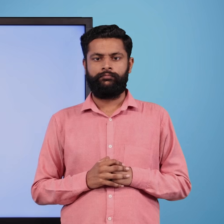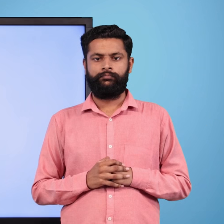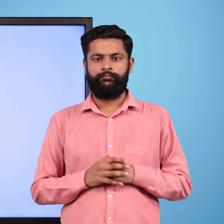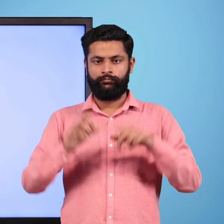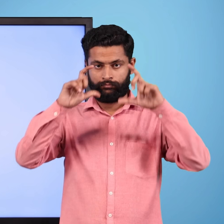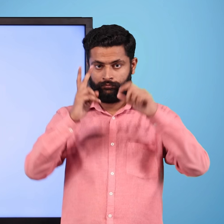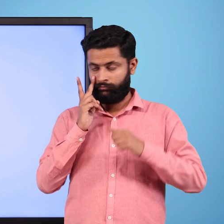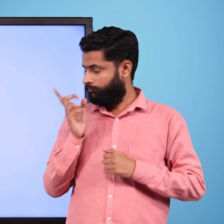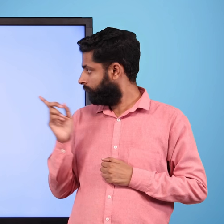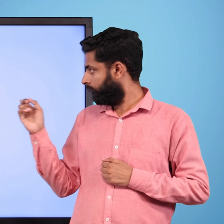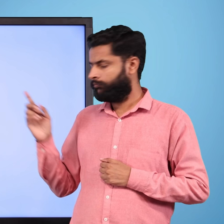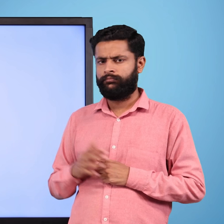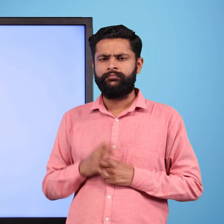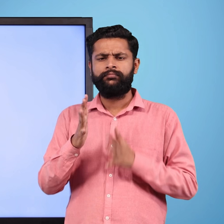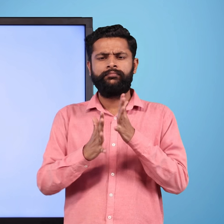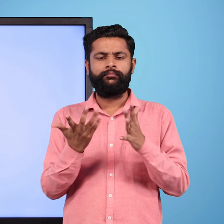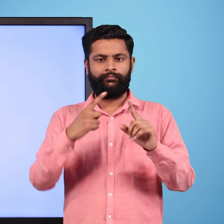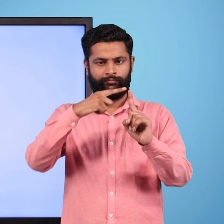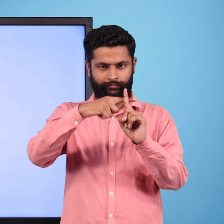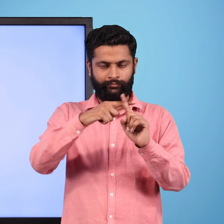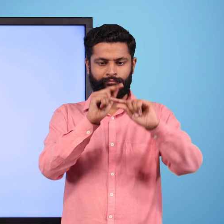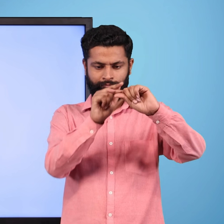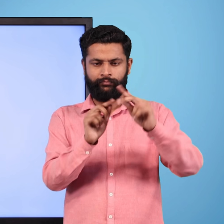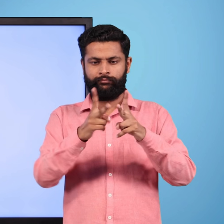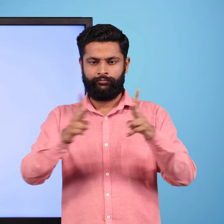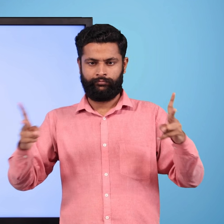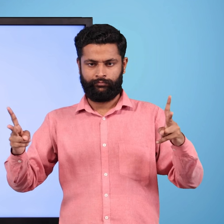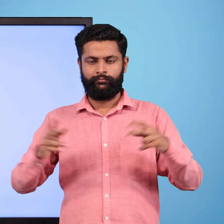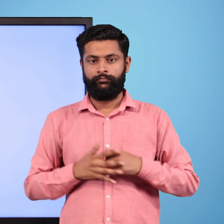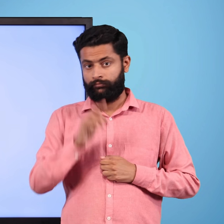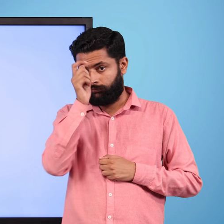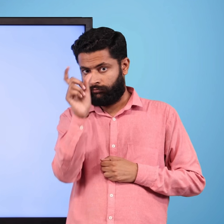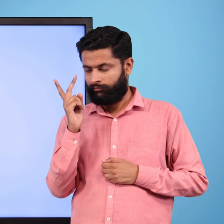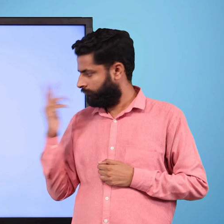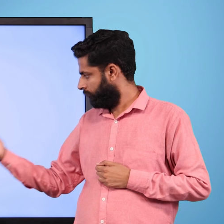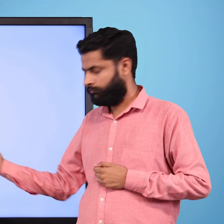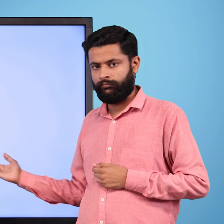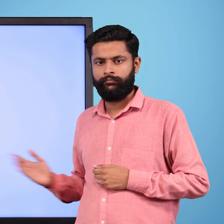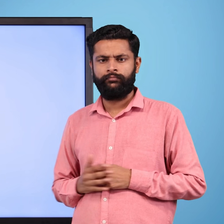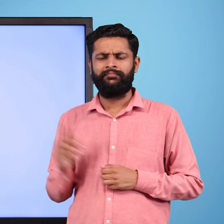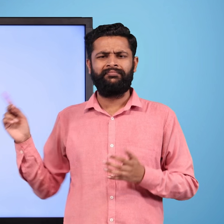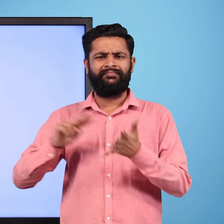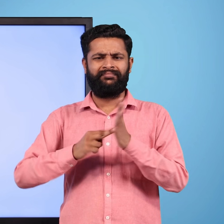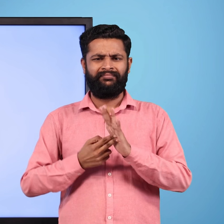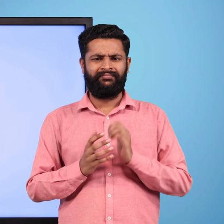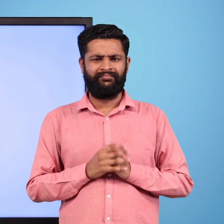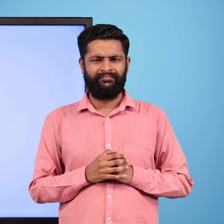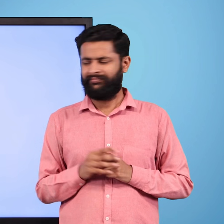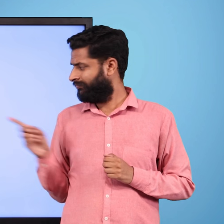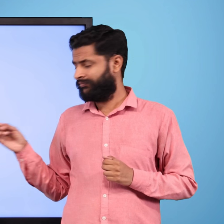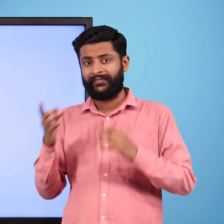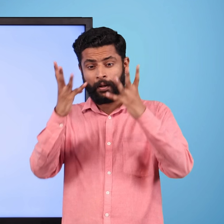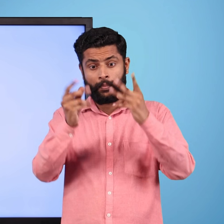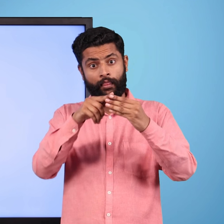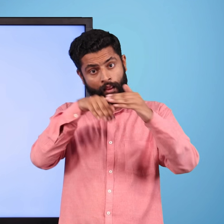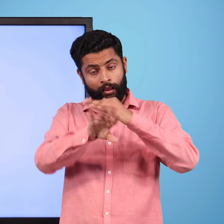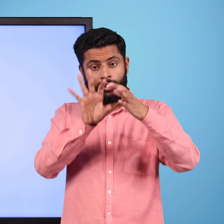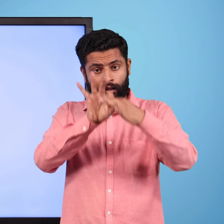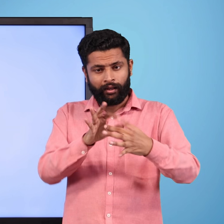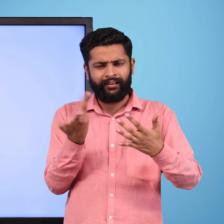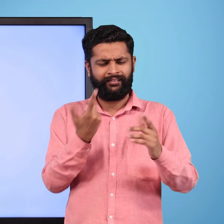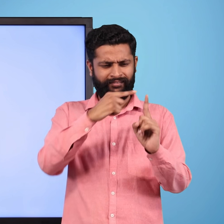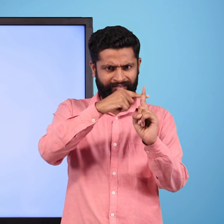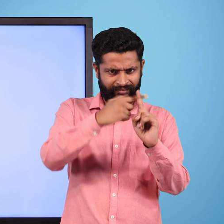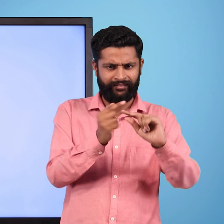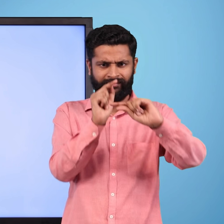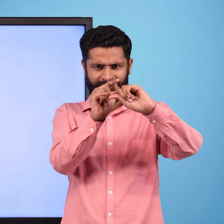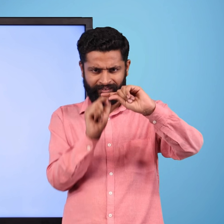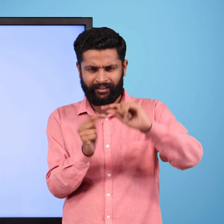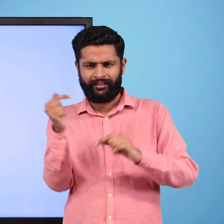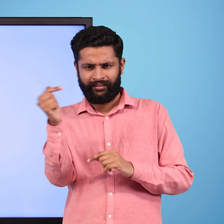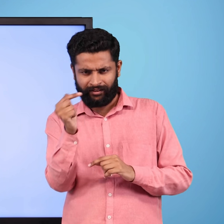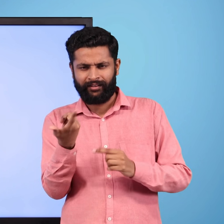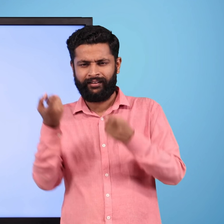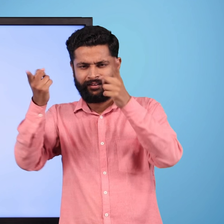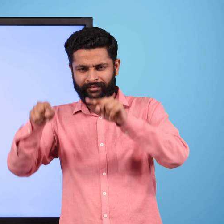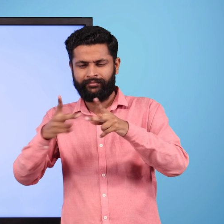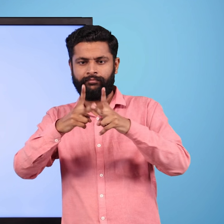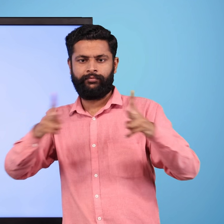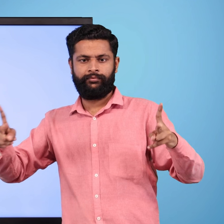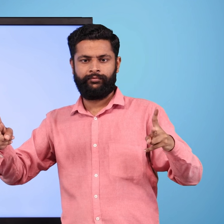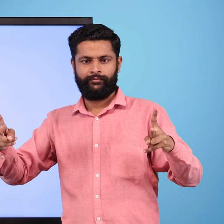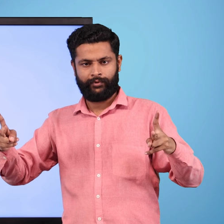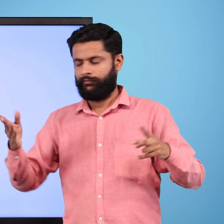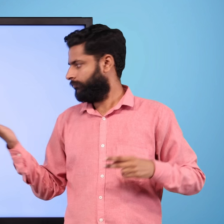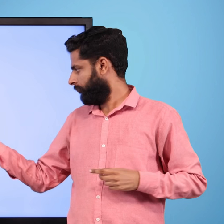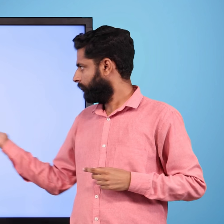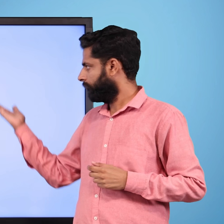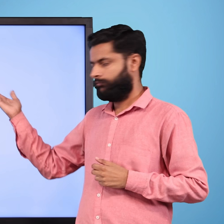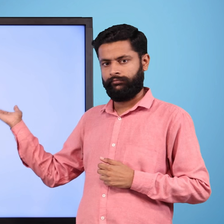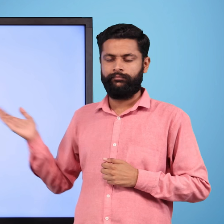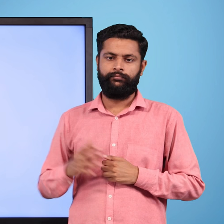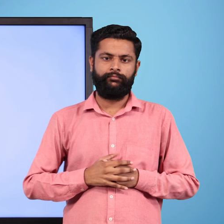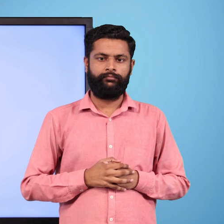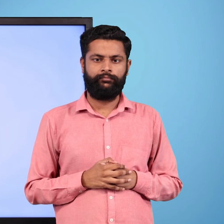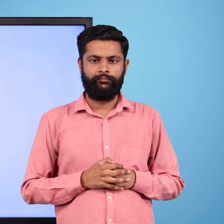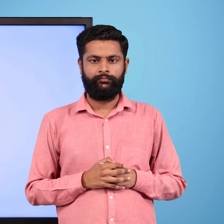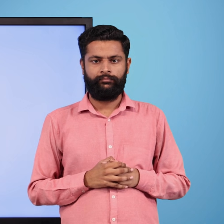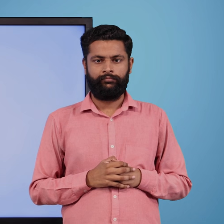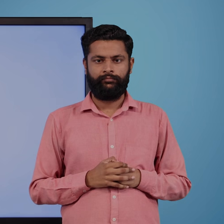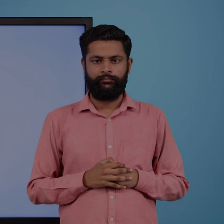Operation This sign means operation. In maths, it refers to the processes of addition, subtraction, multiplication and division.